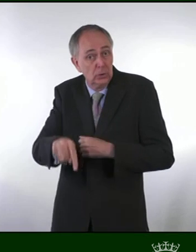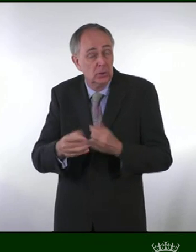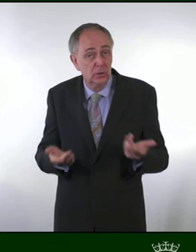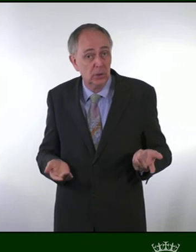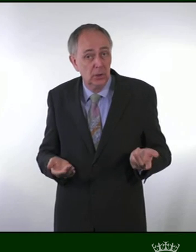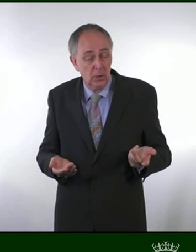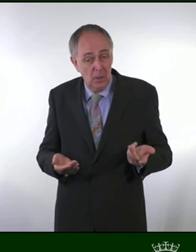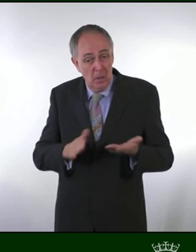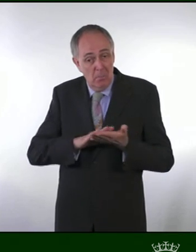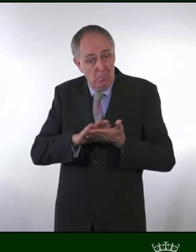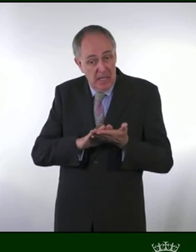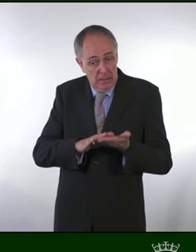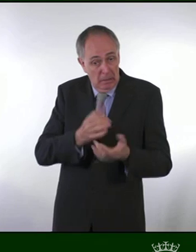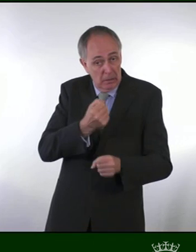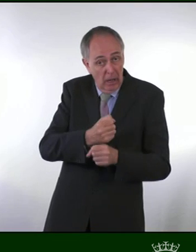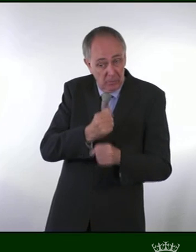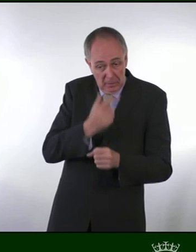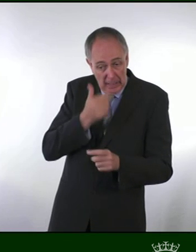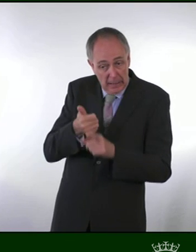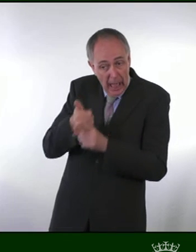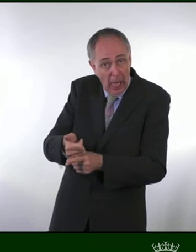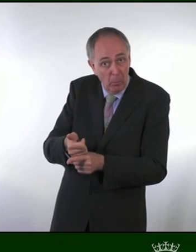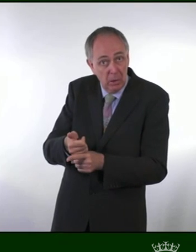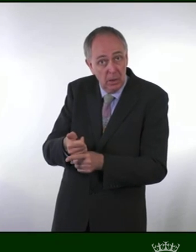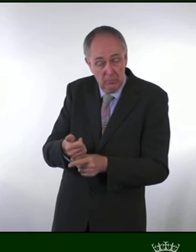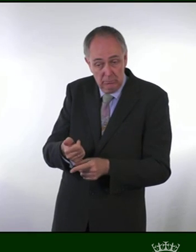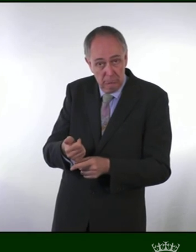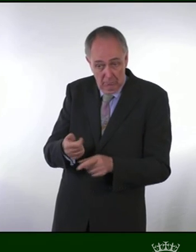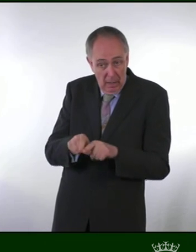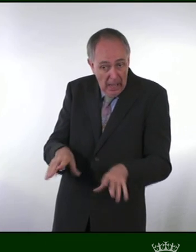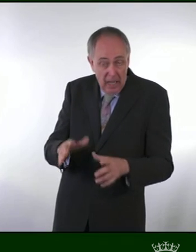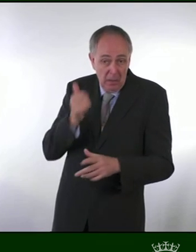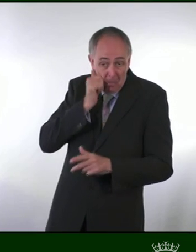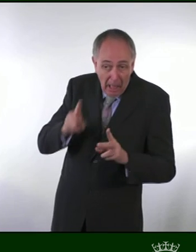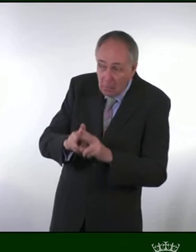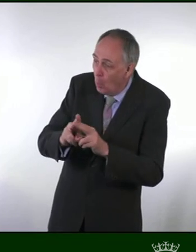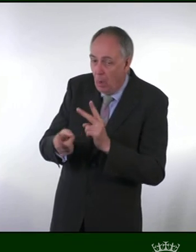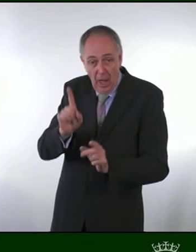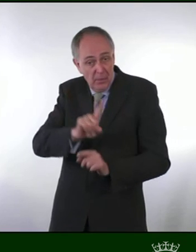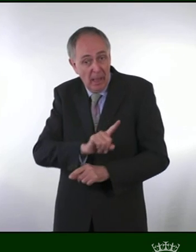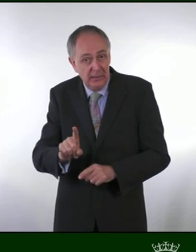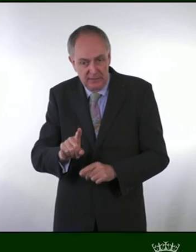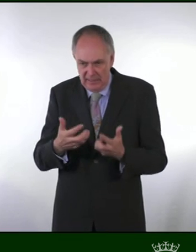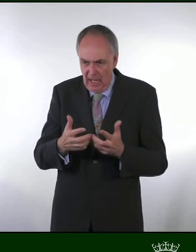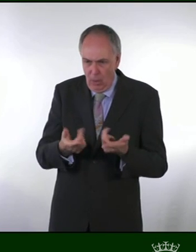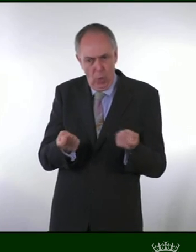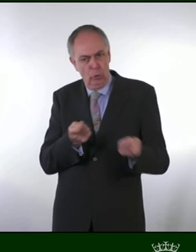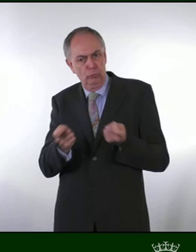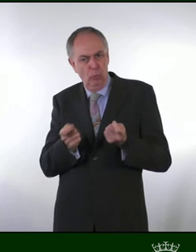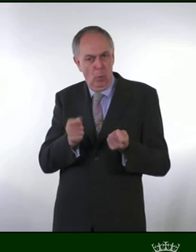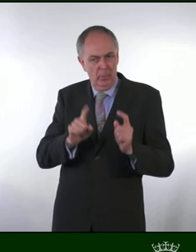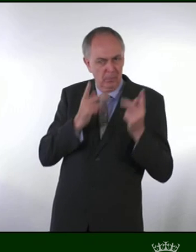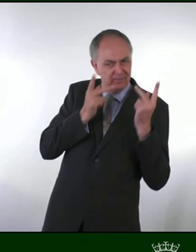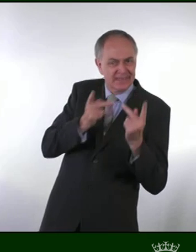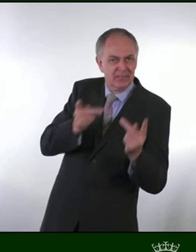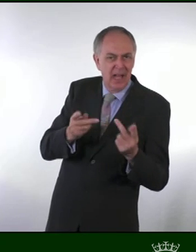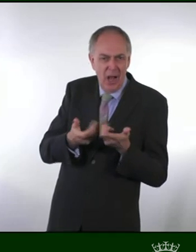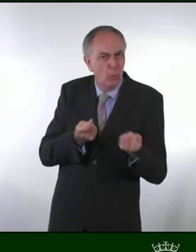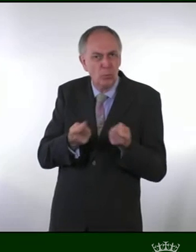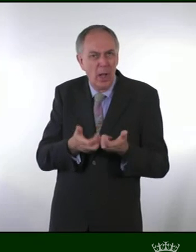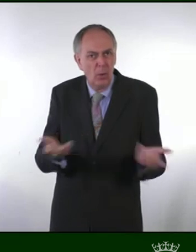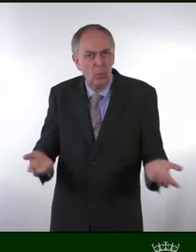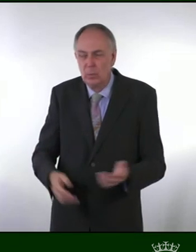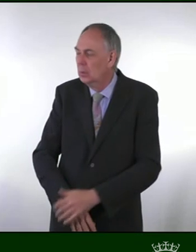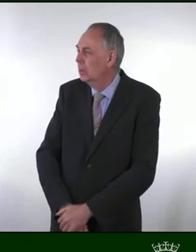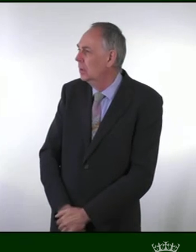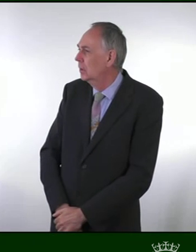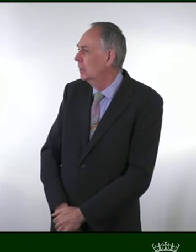What assistance are the Government providing to areas such as Blackpool to deal with the influx of visitors, at a time when local services are already under pressure?